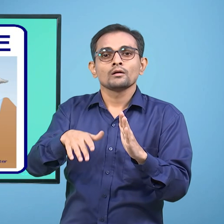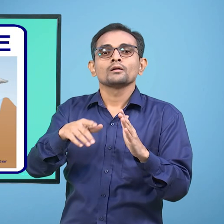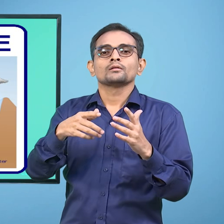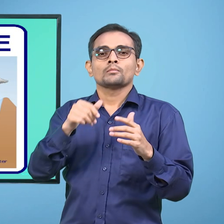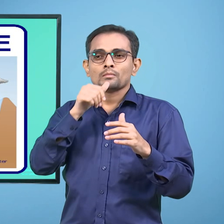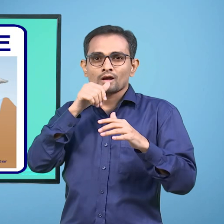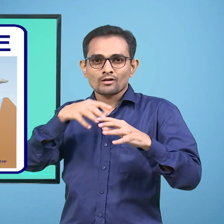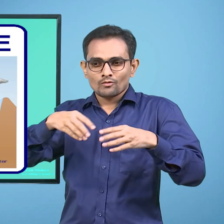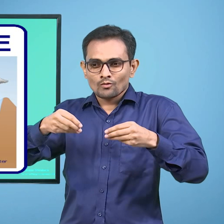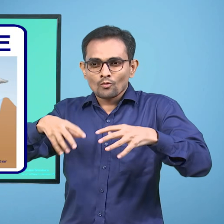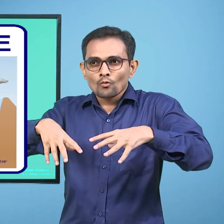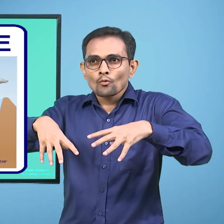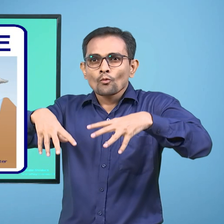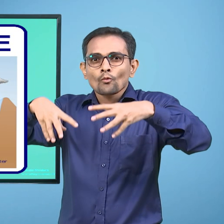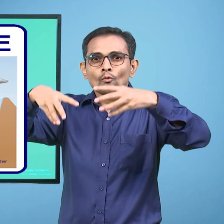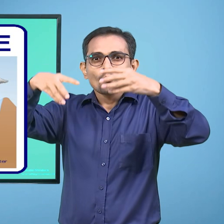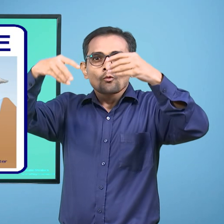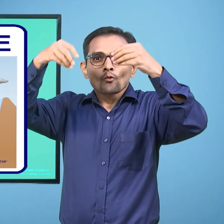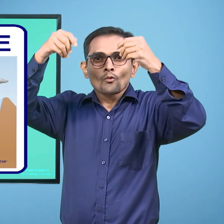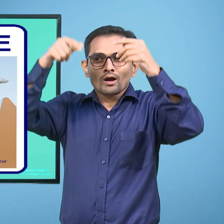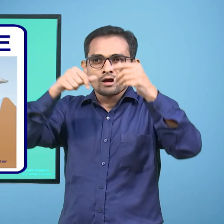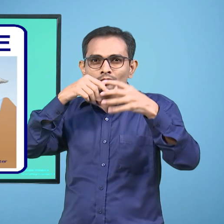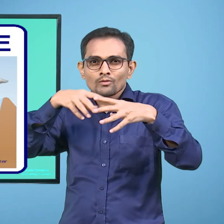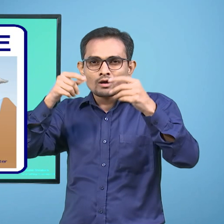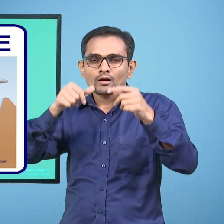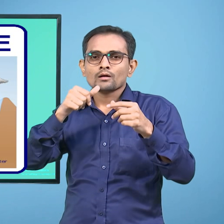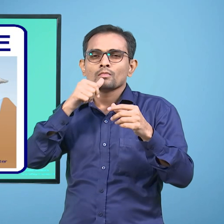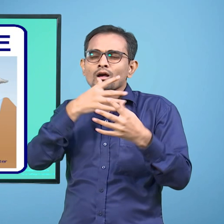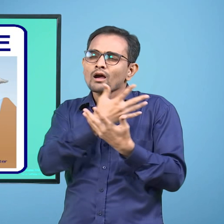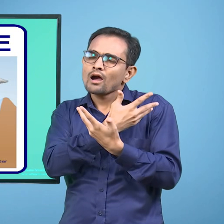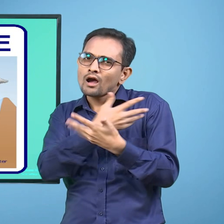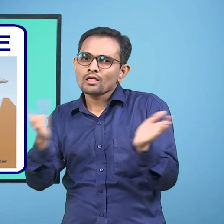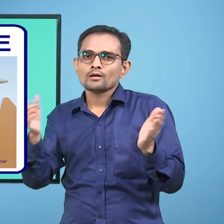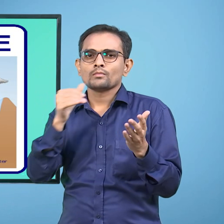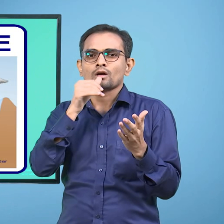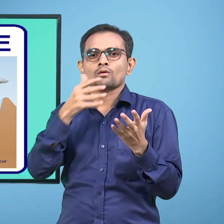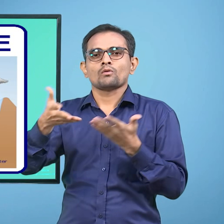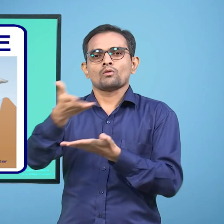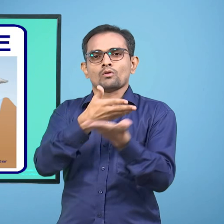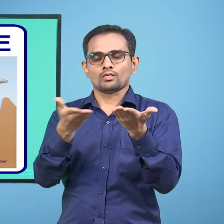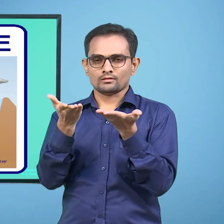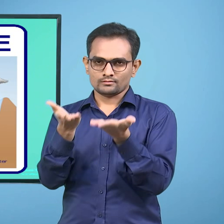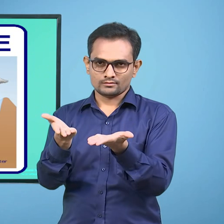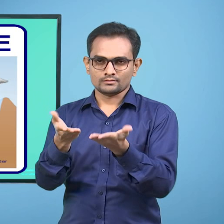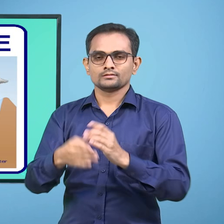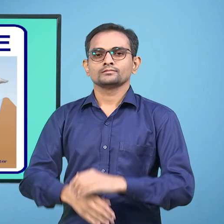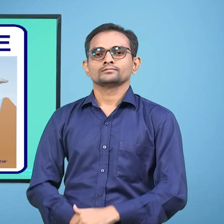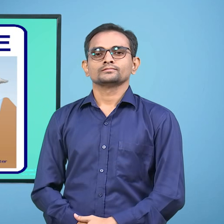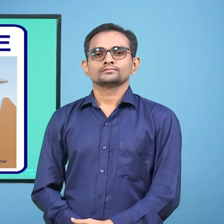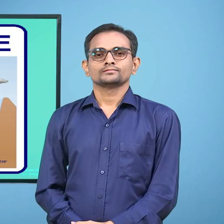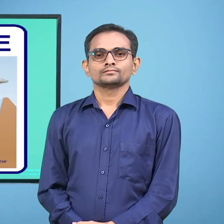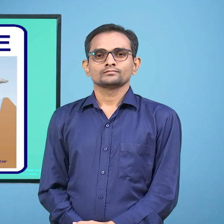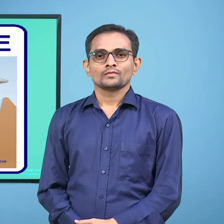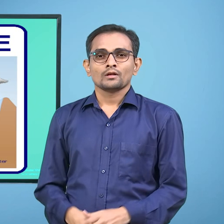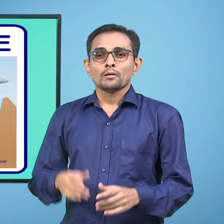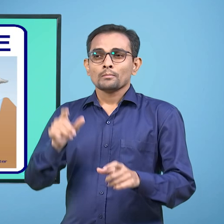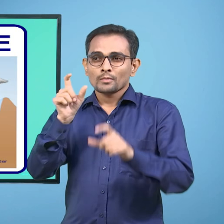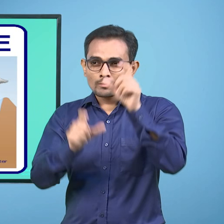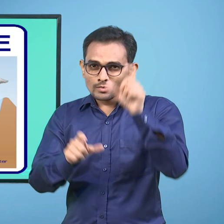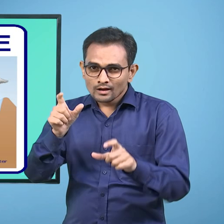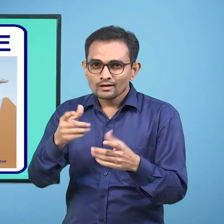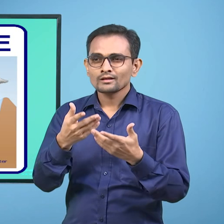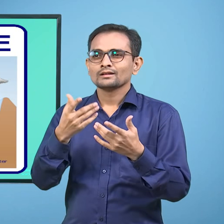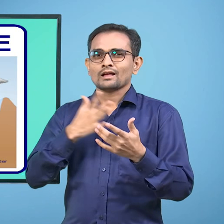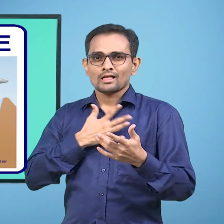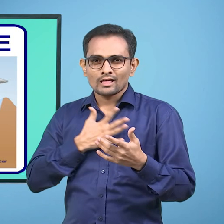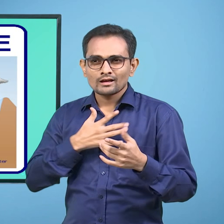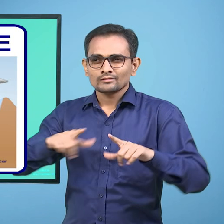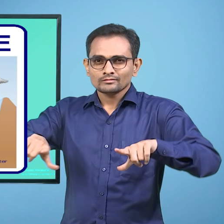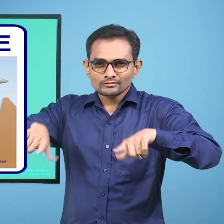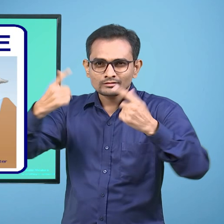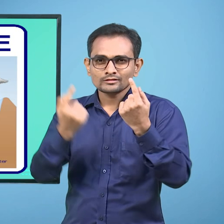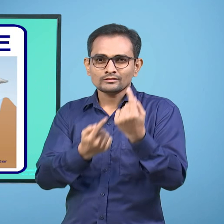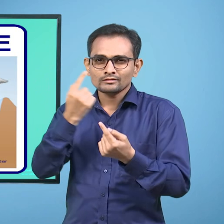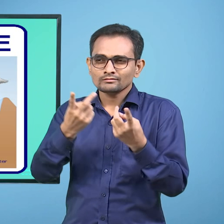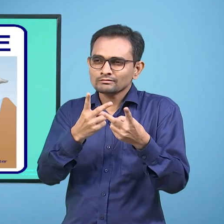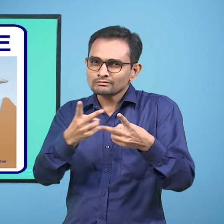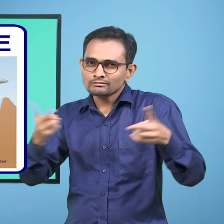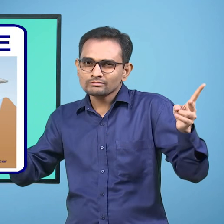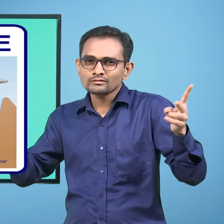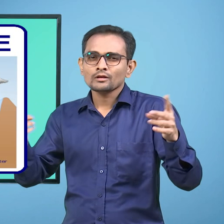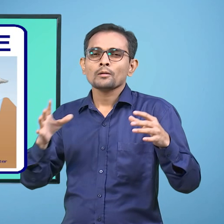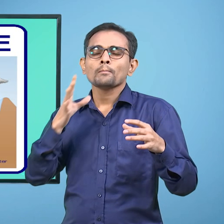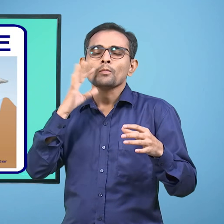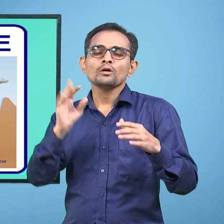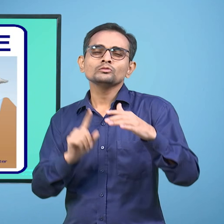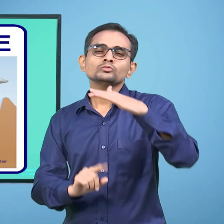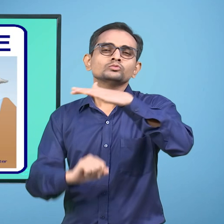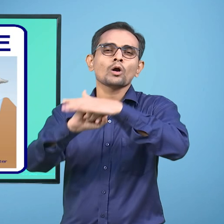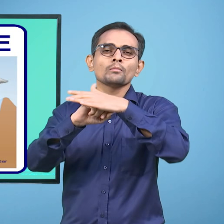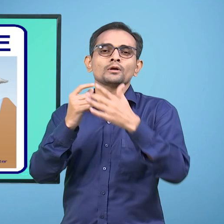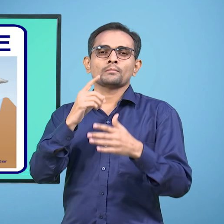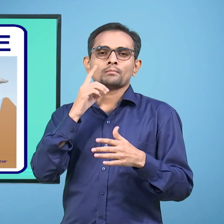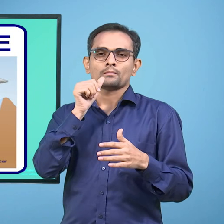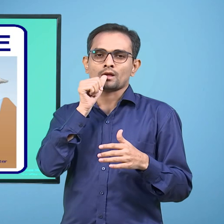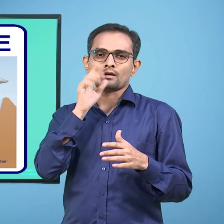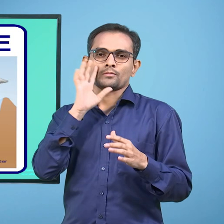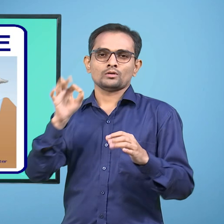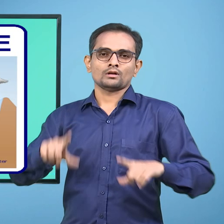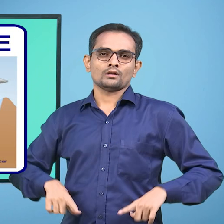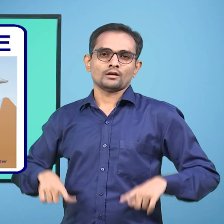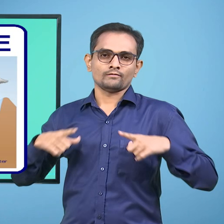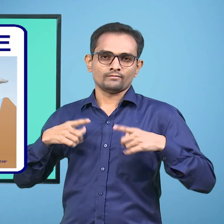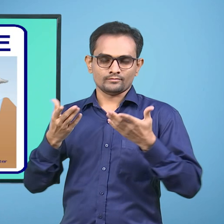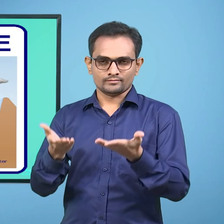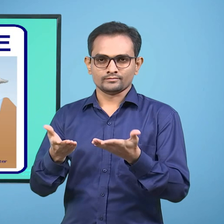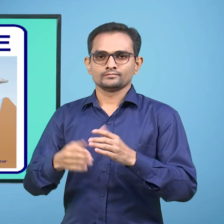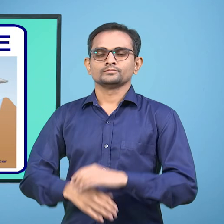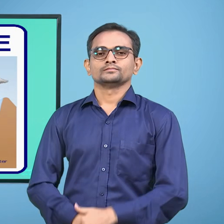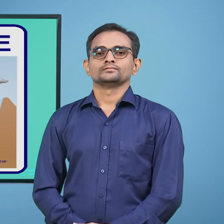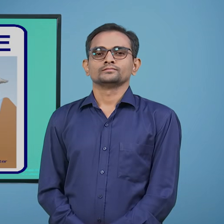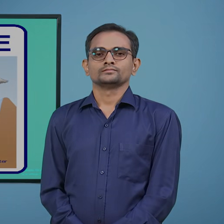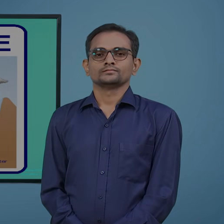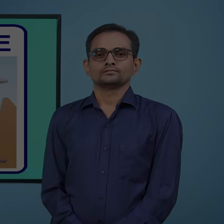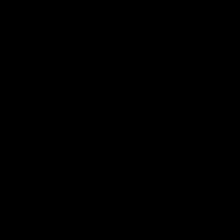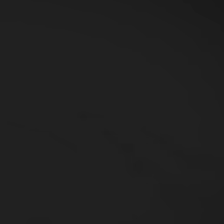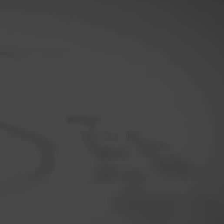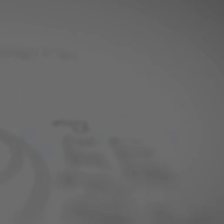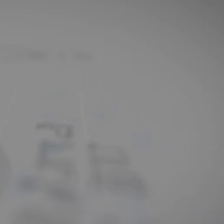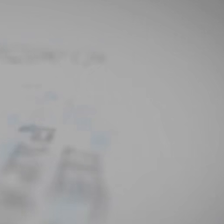and the water vapour in atmosphere, etc. It is essential for all living organisms.